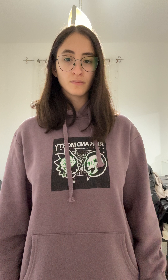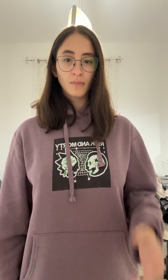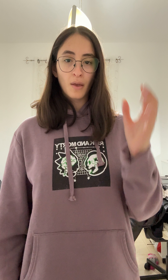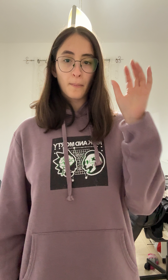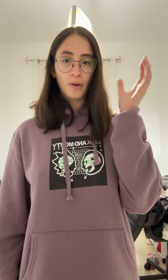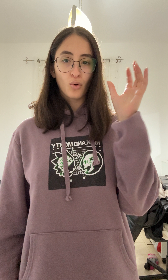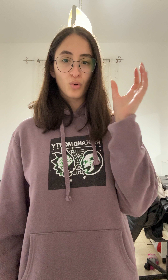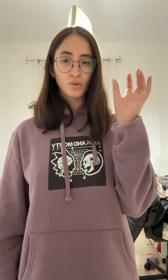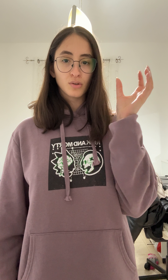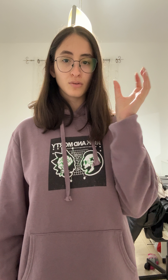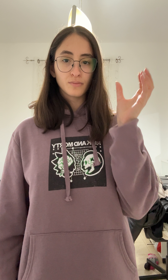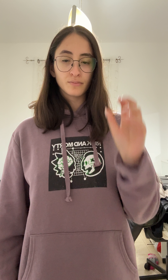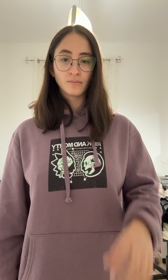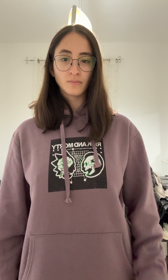פירות